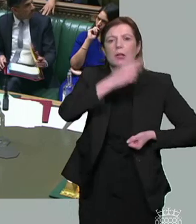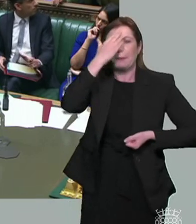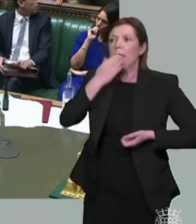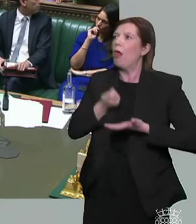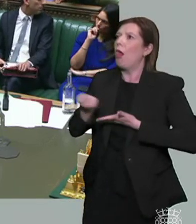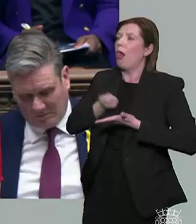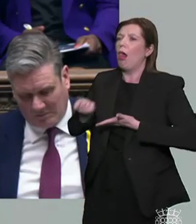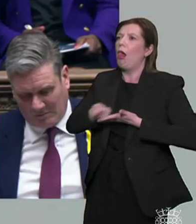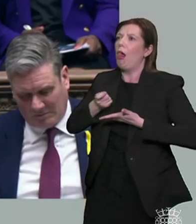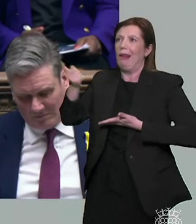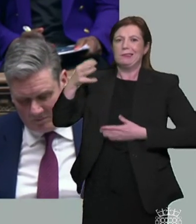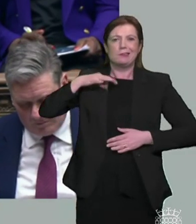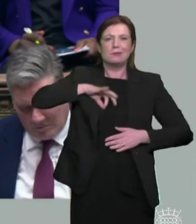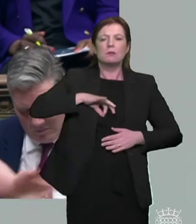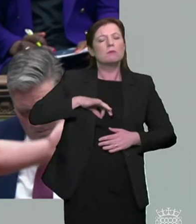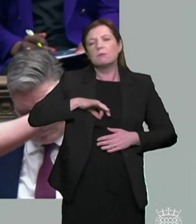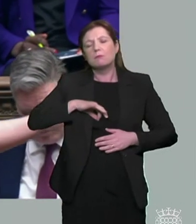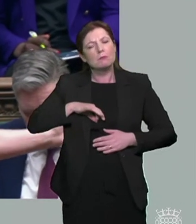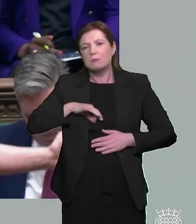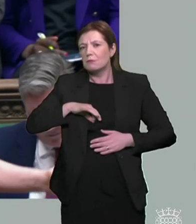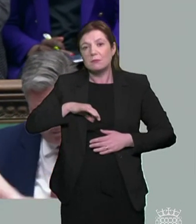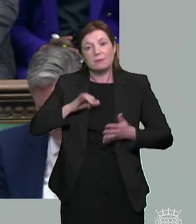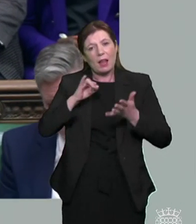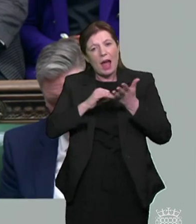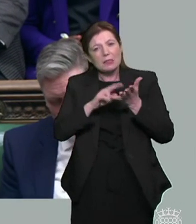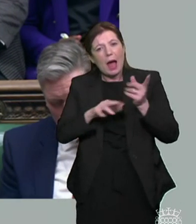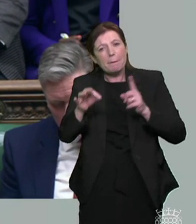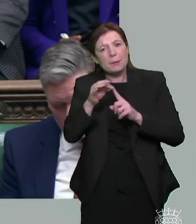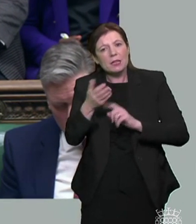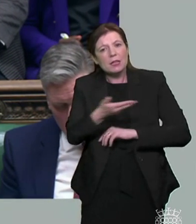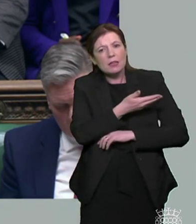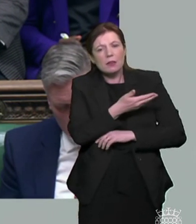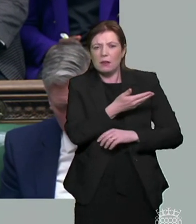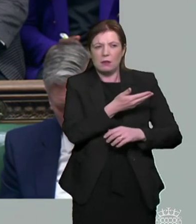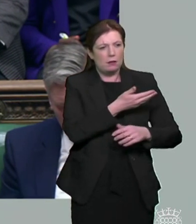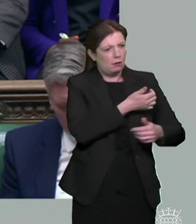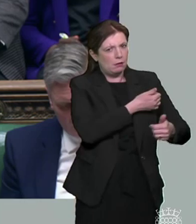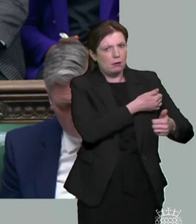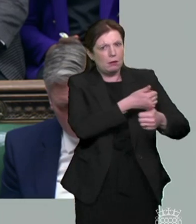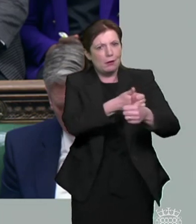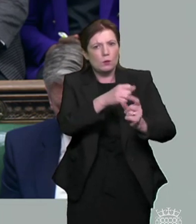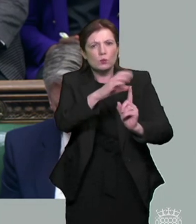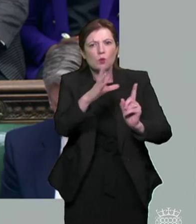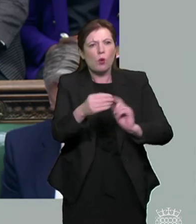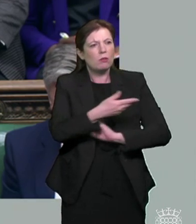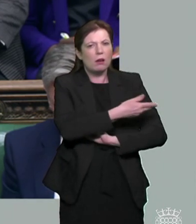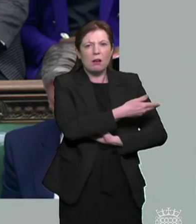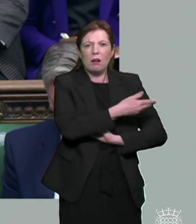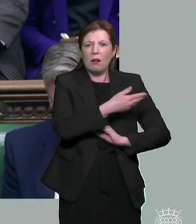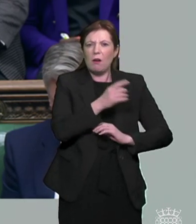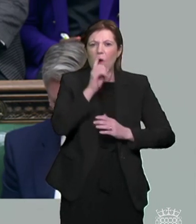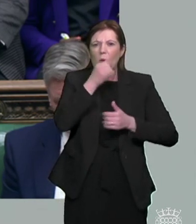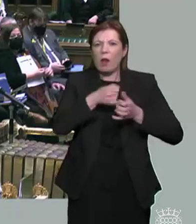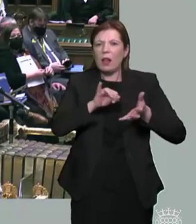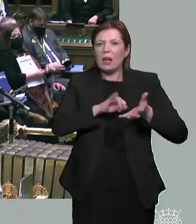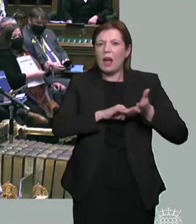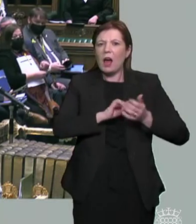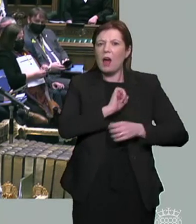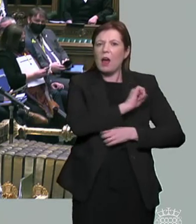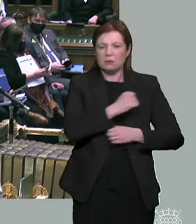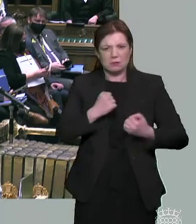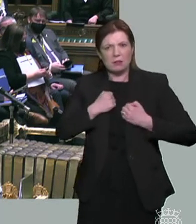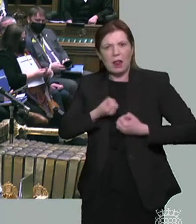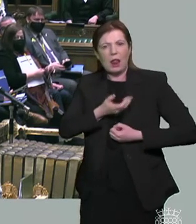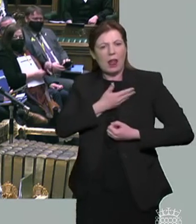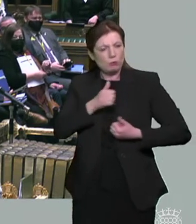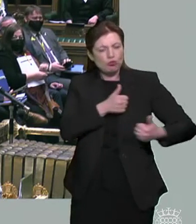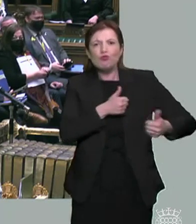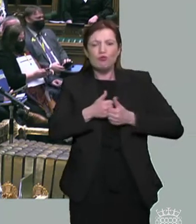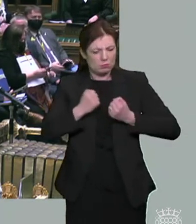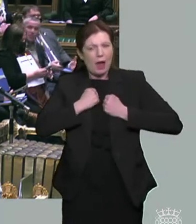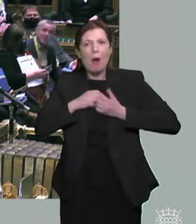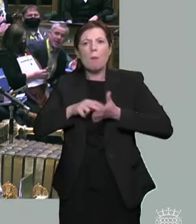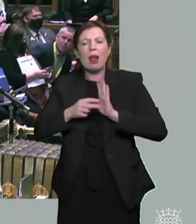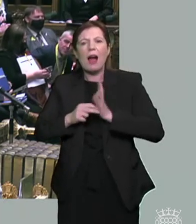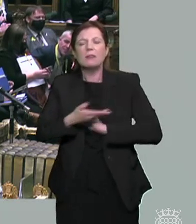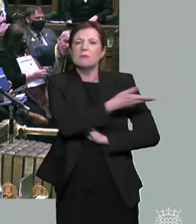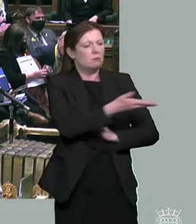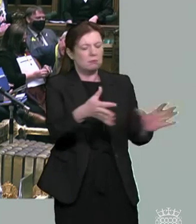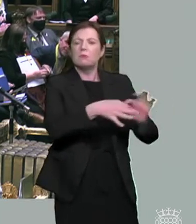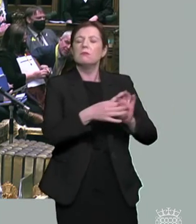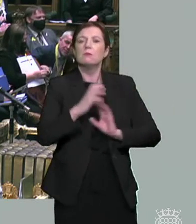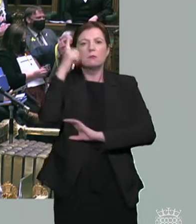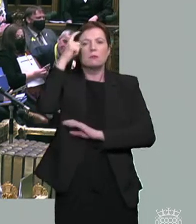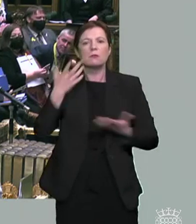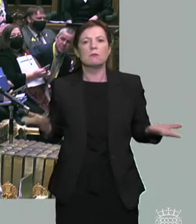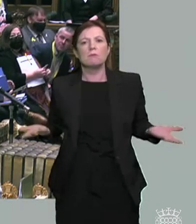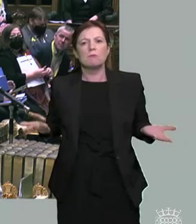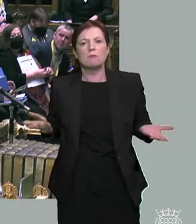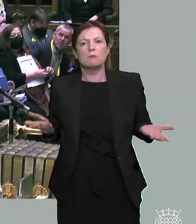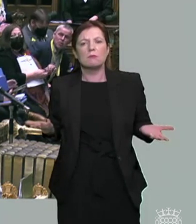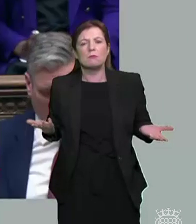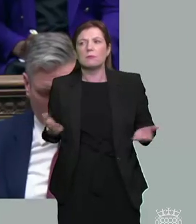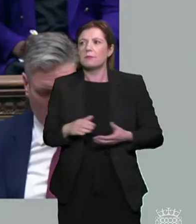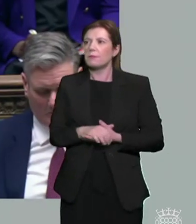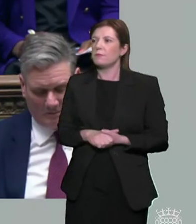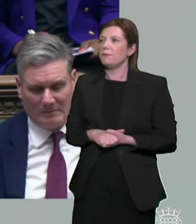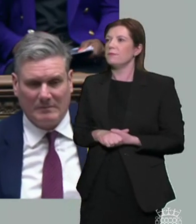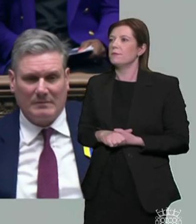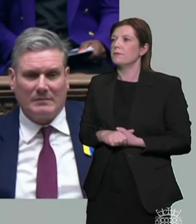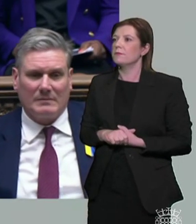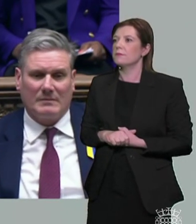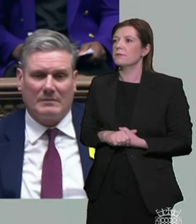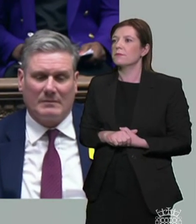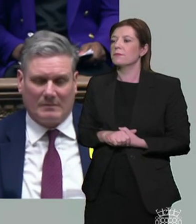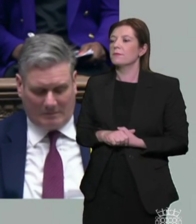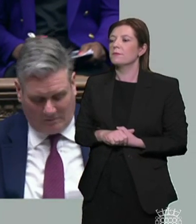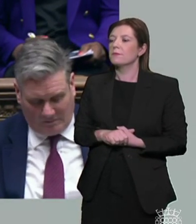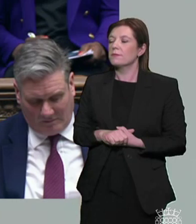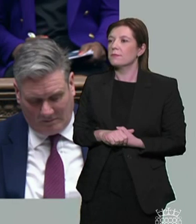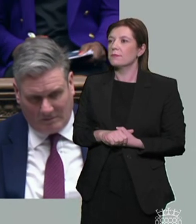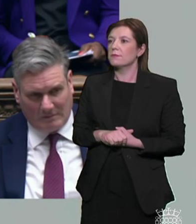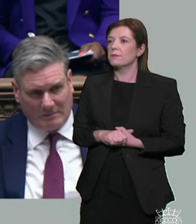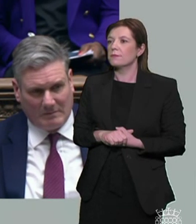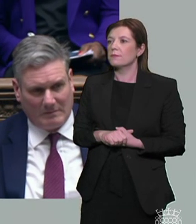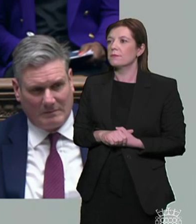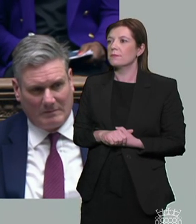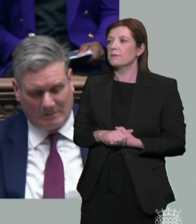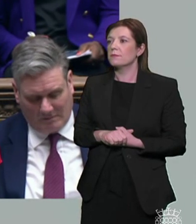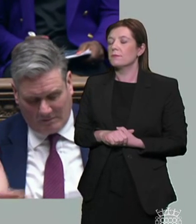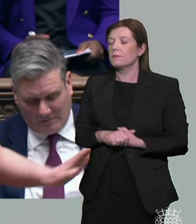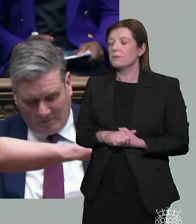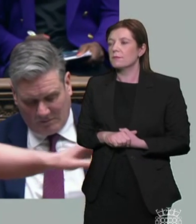It is deeply regrettable that the SNP has joined the Tories in wanting to shield oil and gas producers from Labour’s progressive measures.